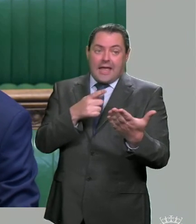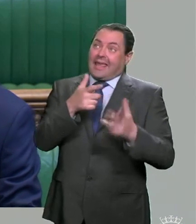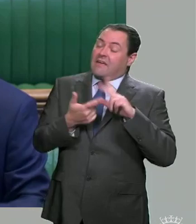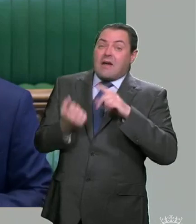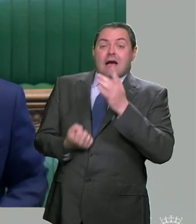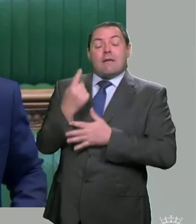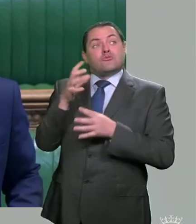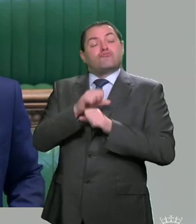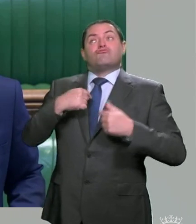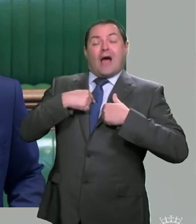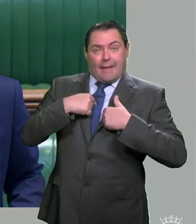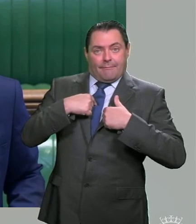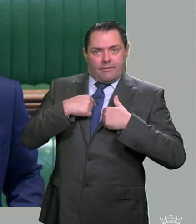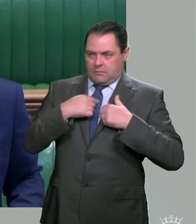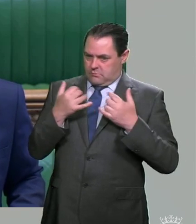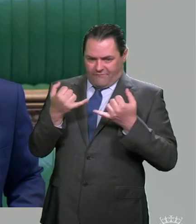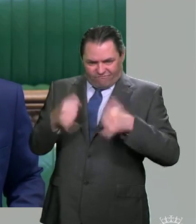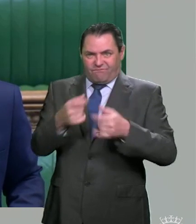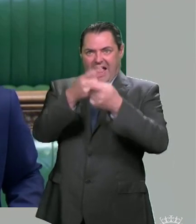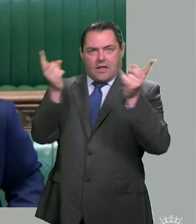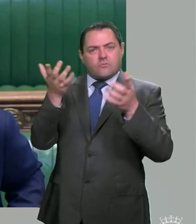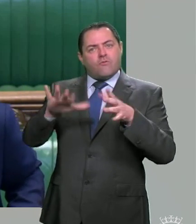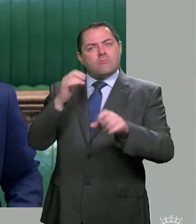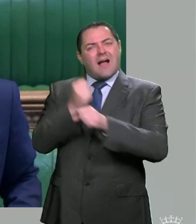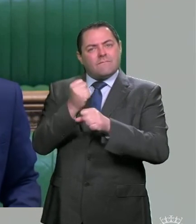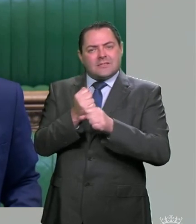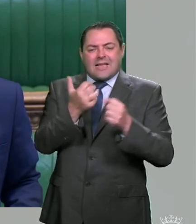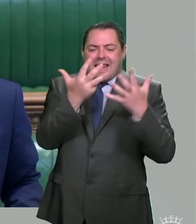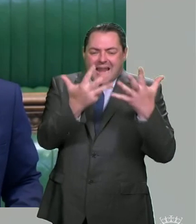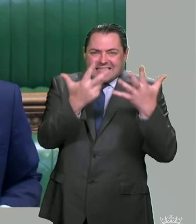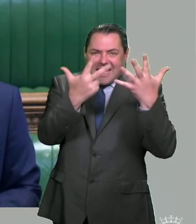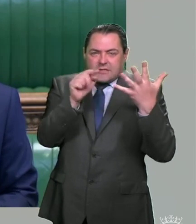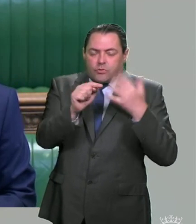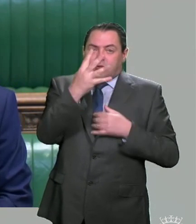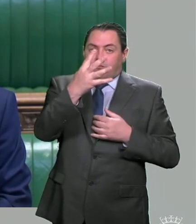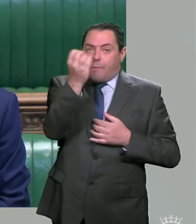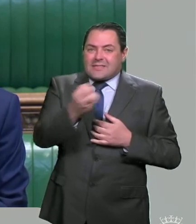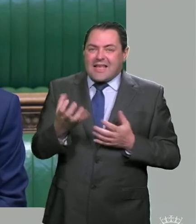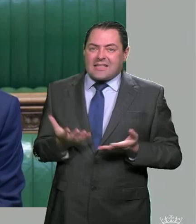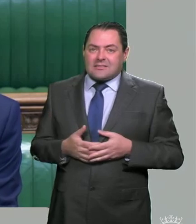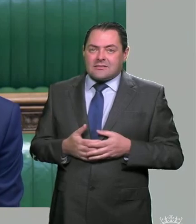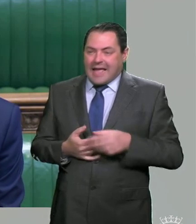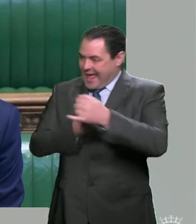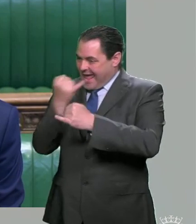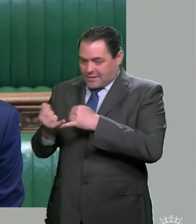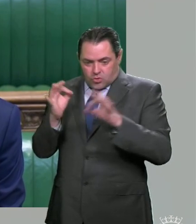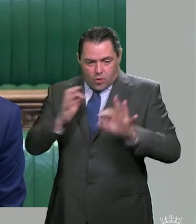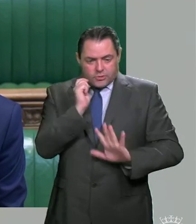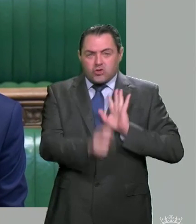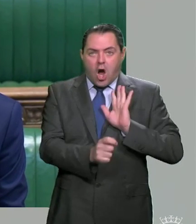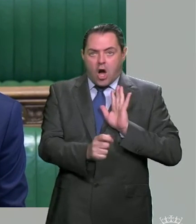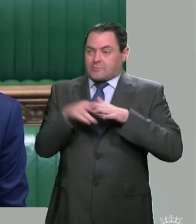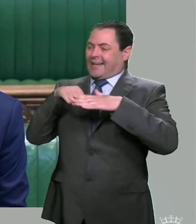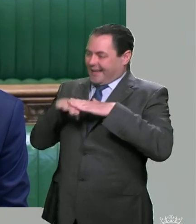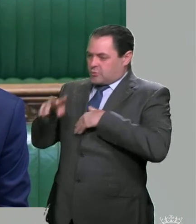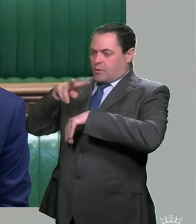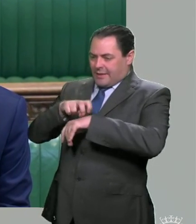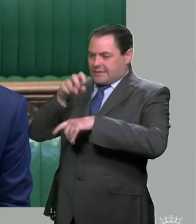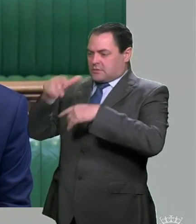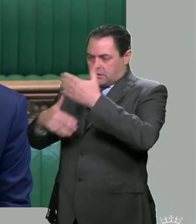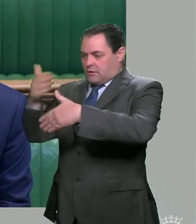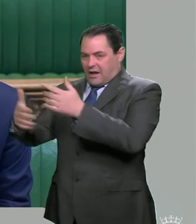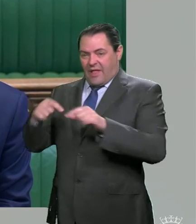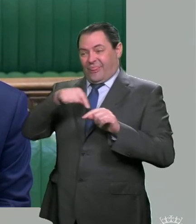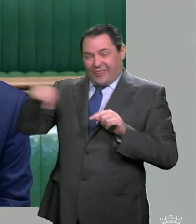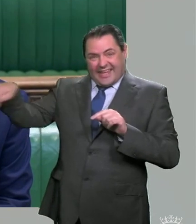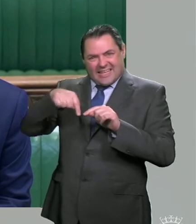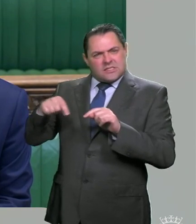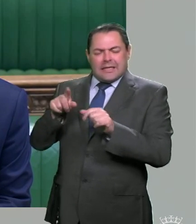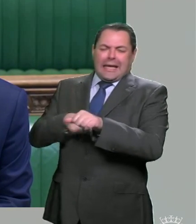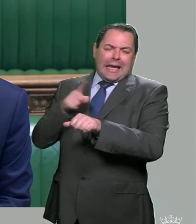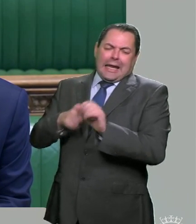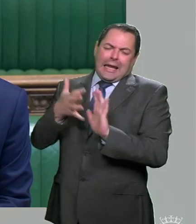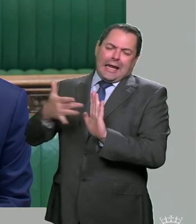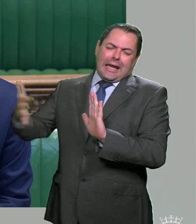There is no escaping that appalling figure: 98.4% of rape cases ending without anybody being charged, and those that do get into the system take years to go through.